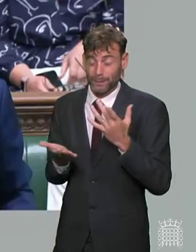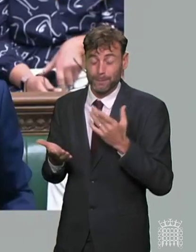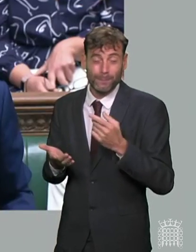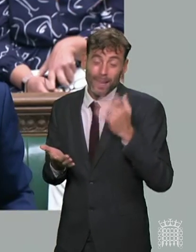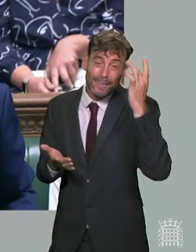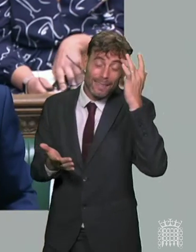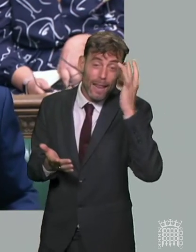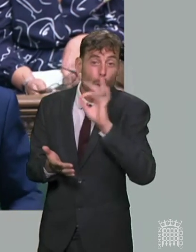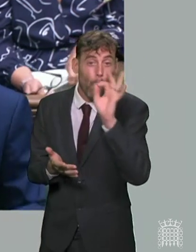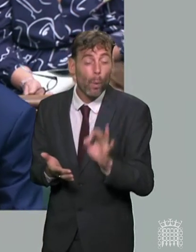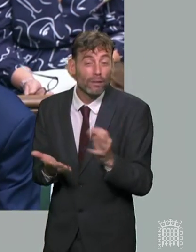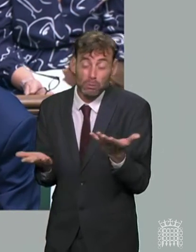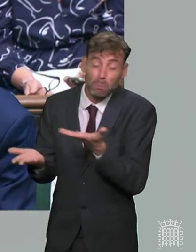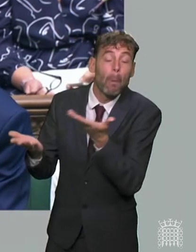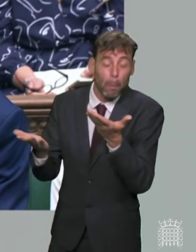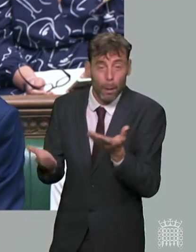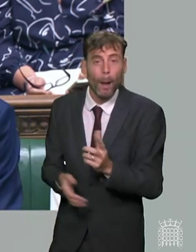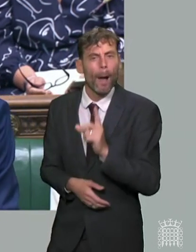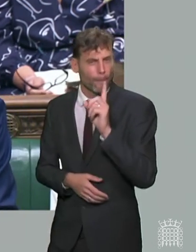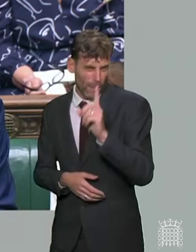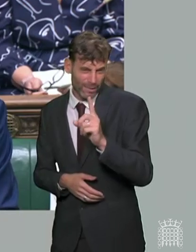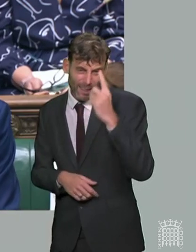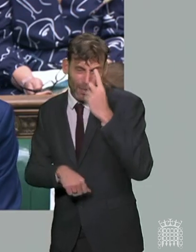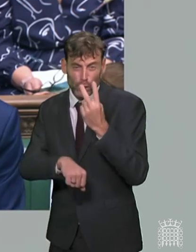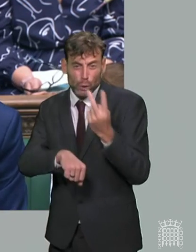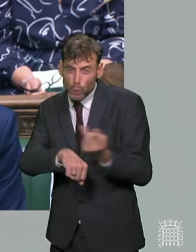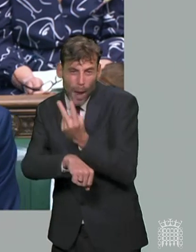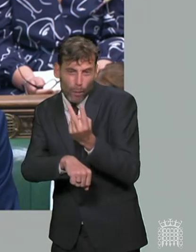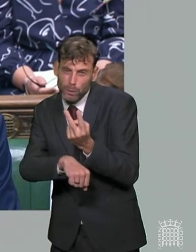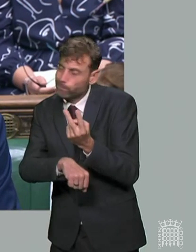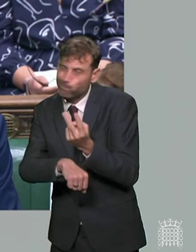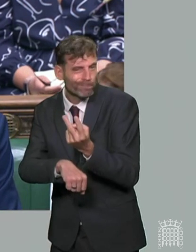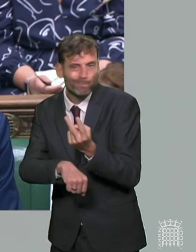I will give the Prime Minister the answer to the question. The number is much, much higher.